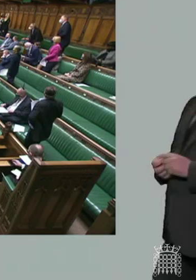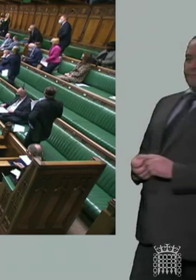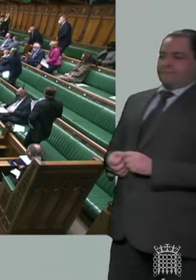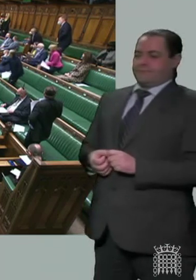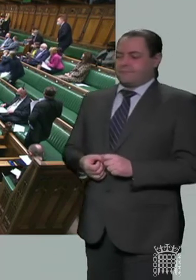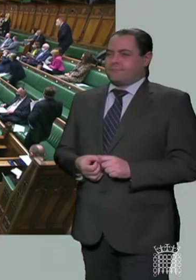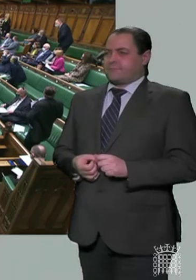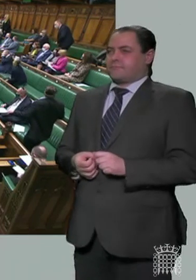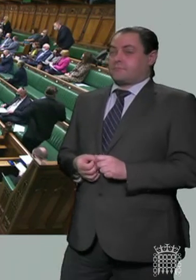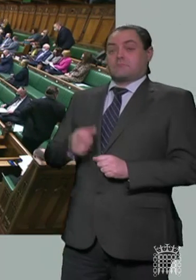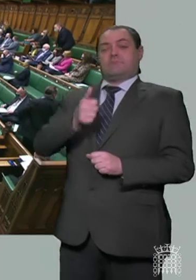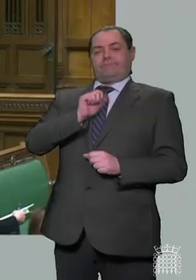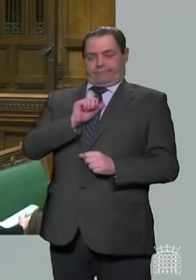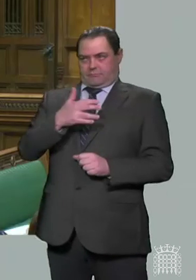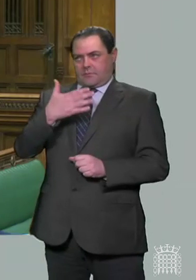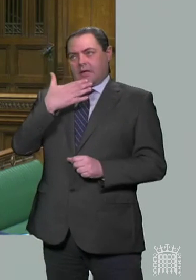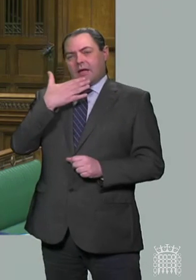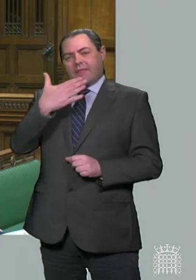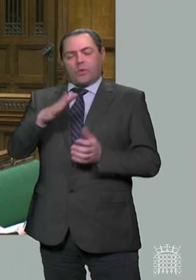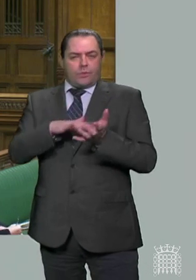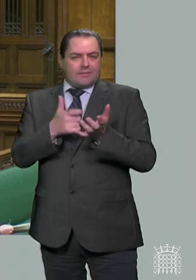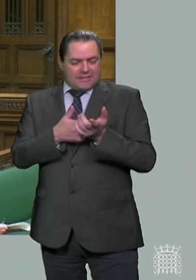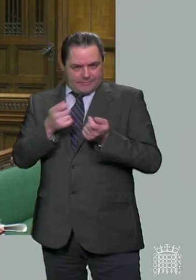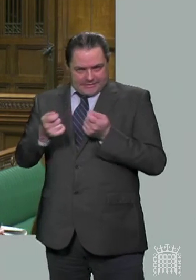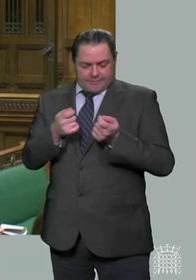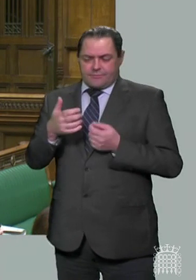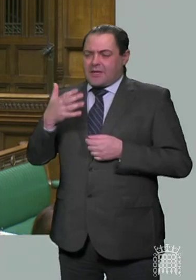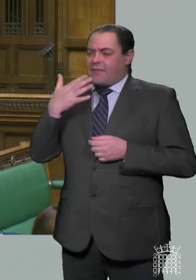I thank the Prime Minister for his statement today.